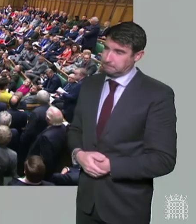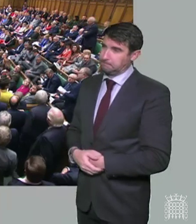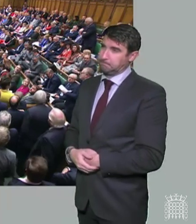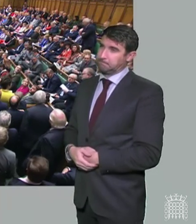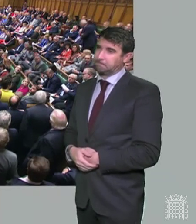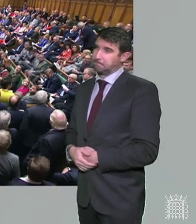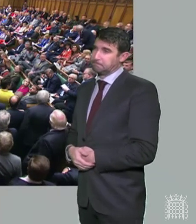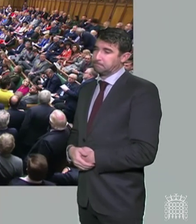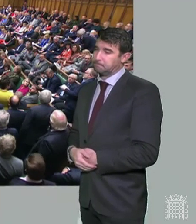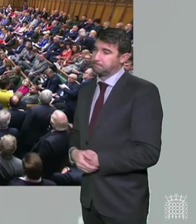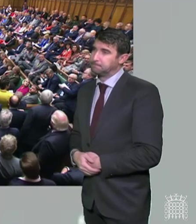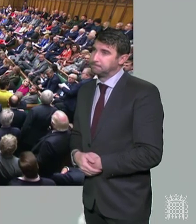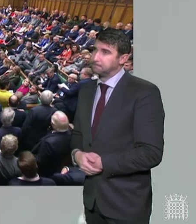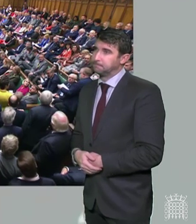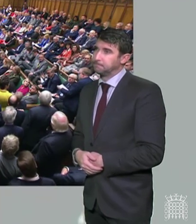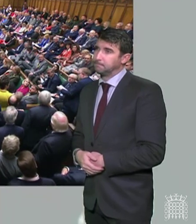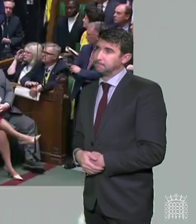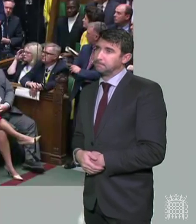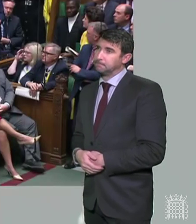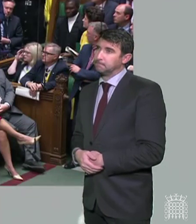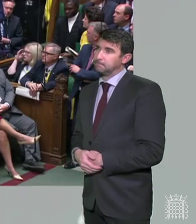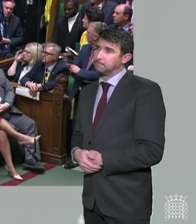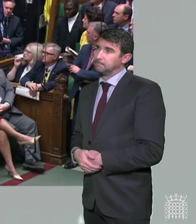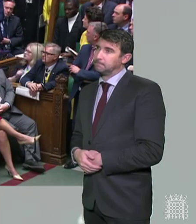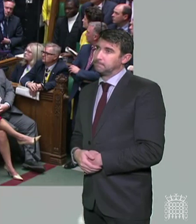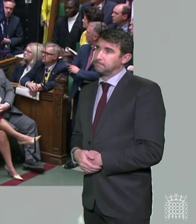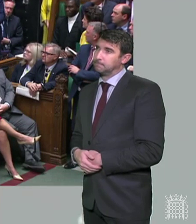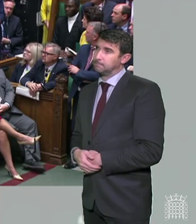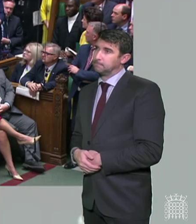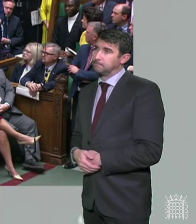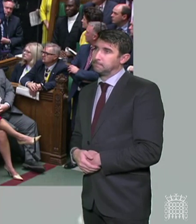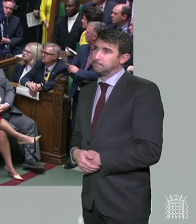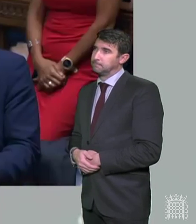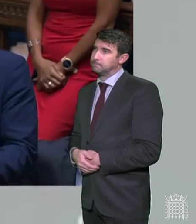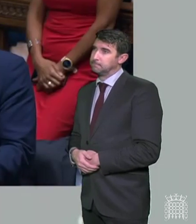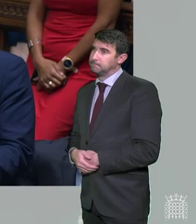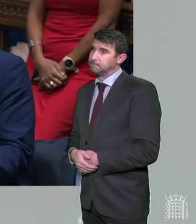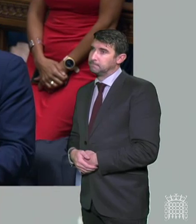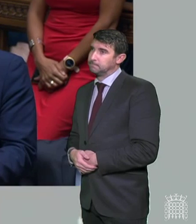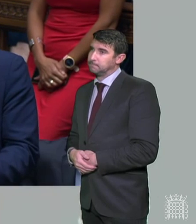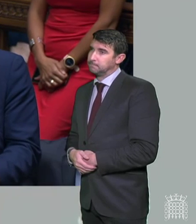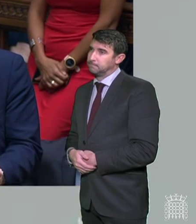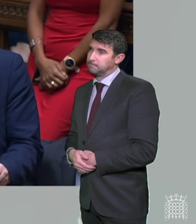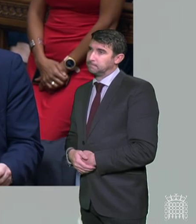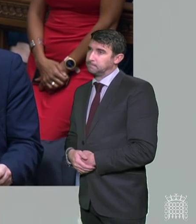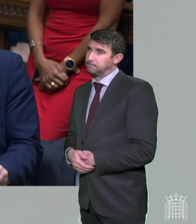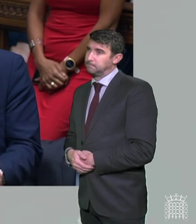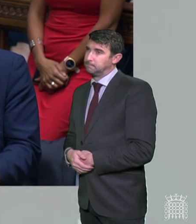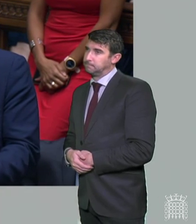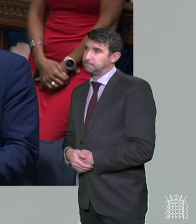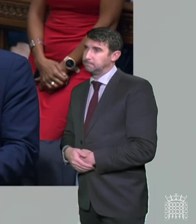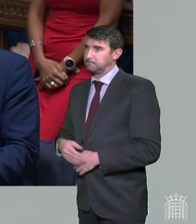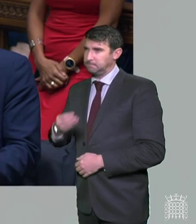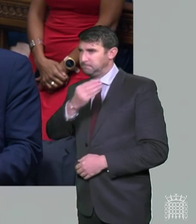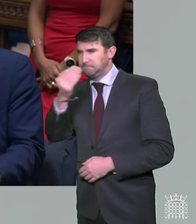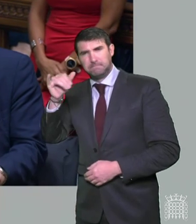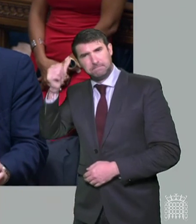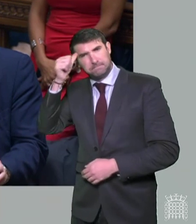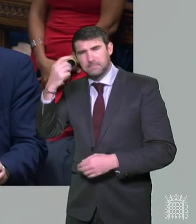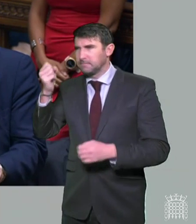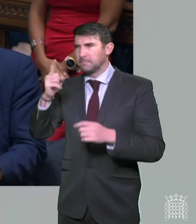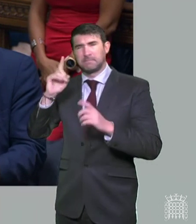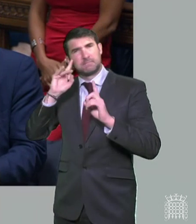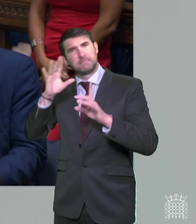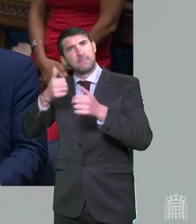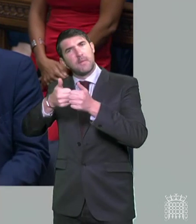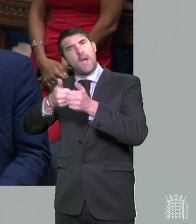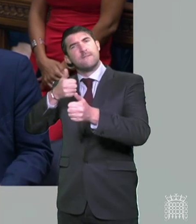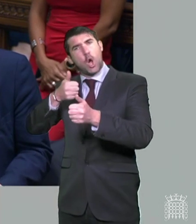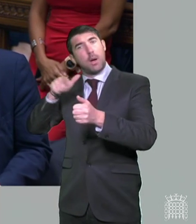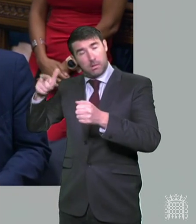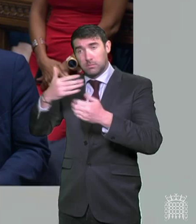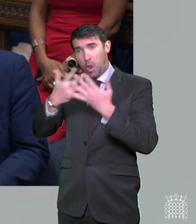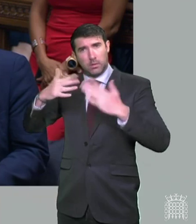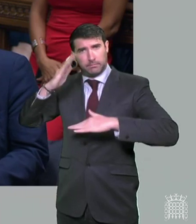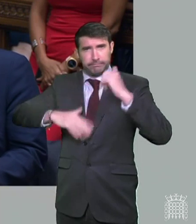honourable Members may be familiar with the work of Bo’ness firm Ballantine Castings, an iron foundry in operation since the 1820s that in recent years has done much work around the parliamentary estate.